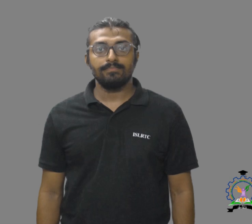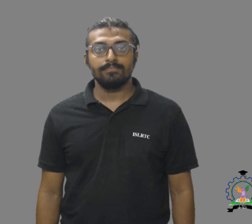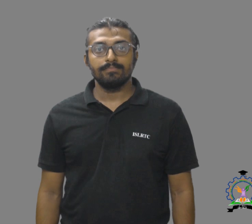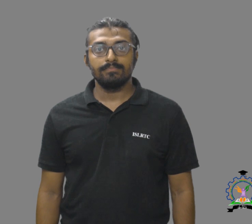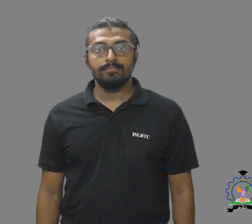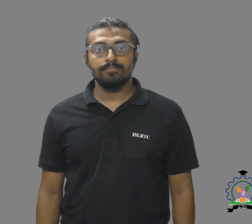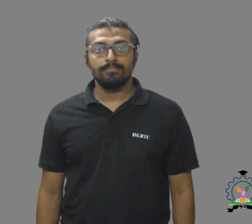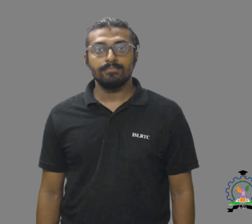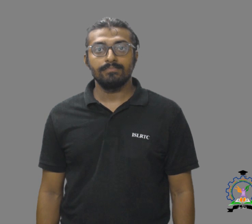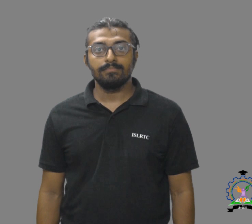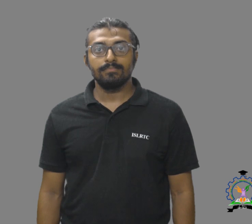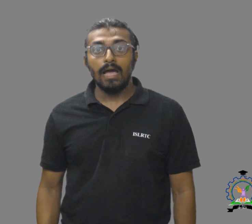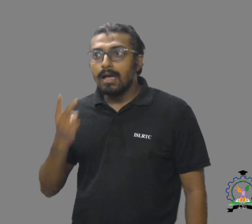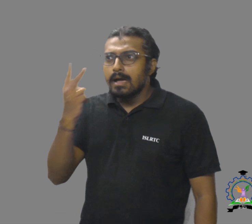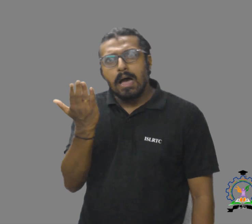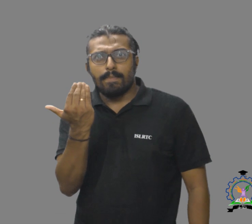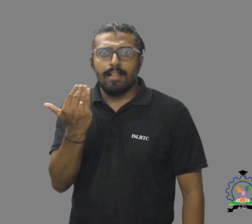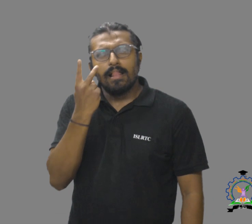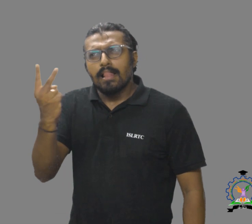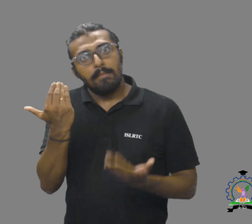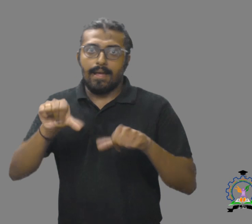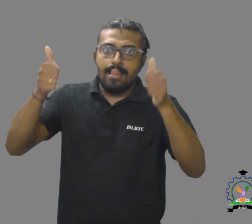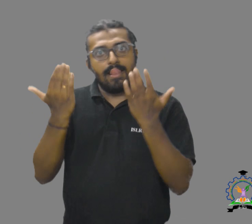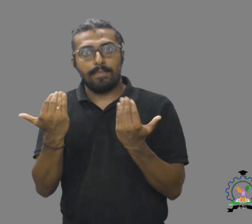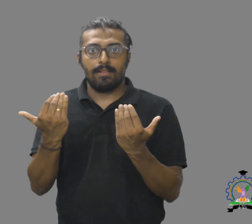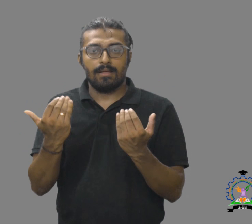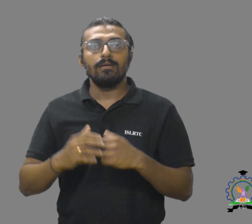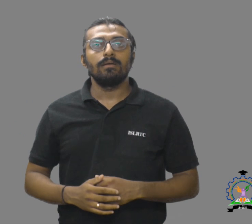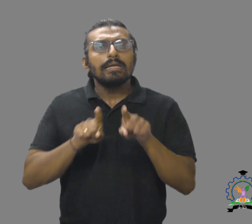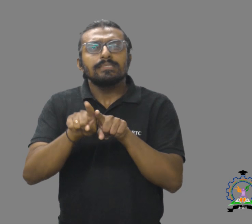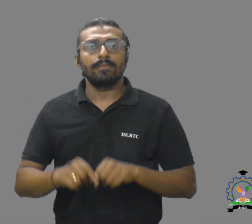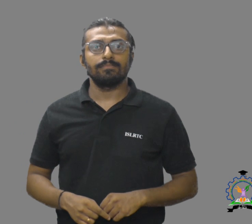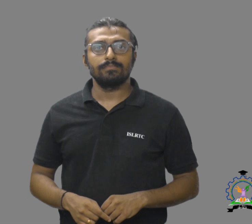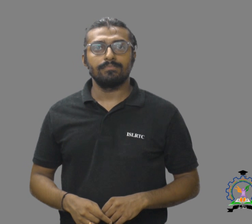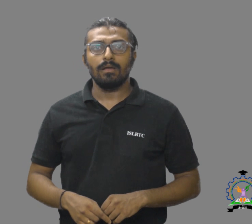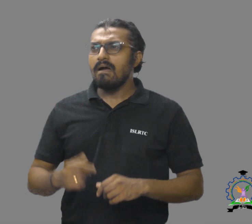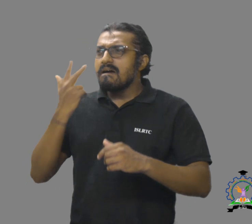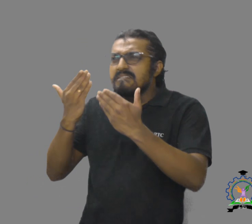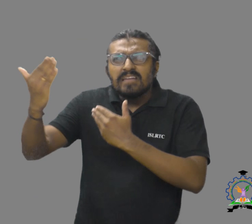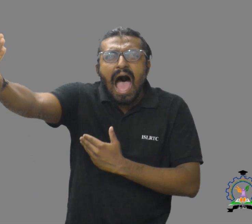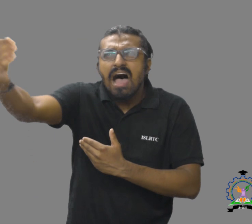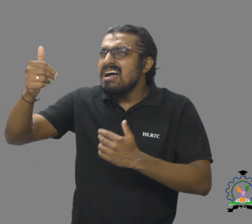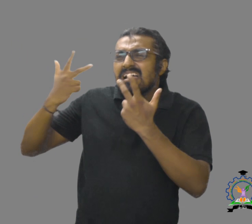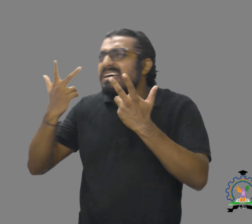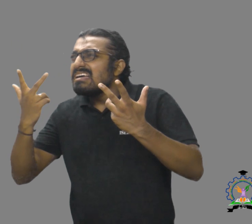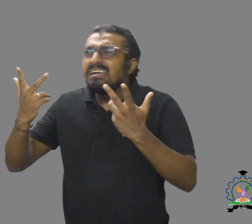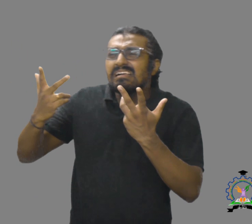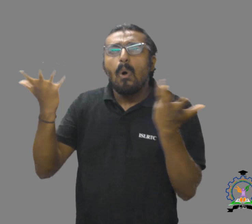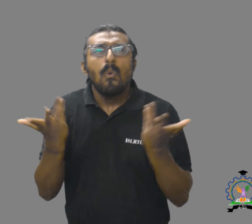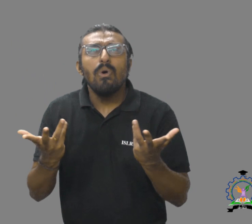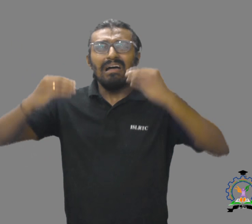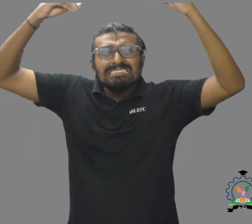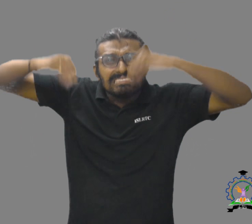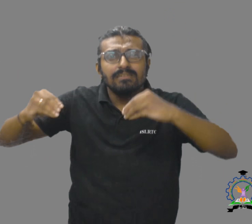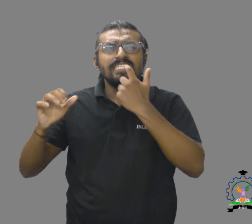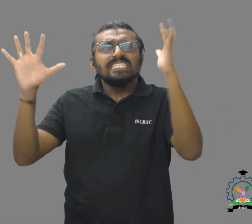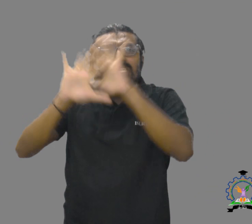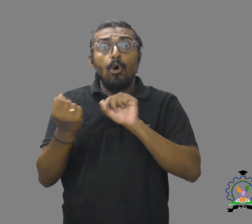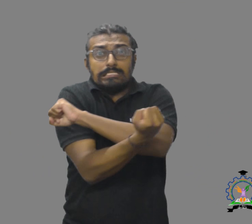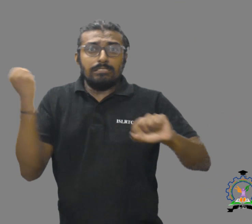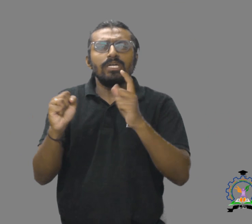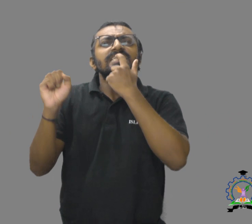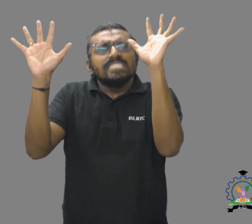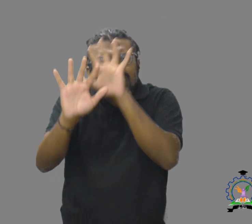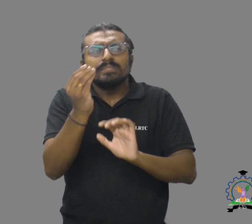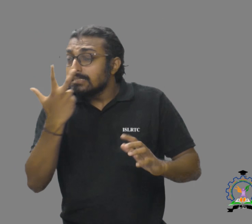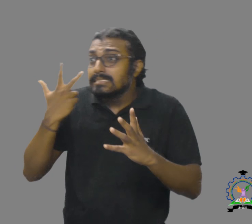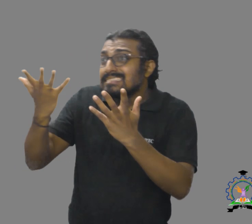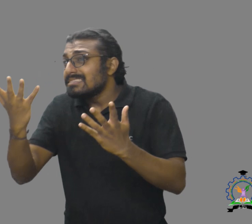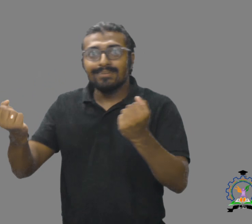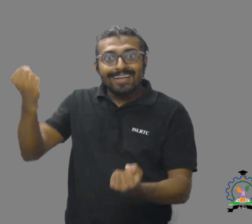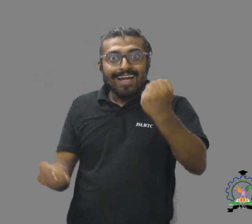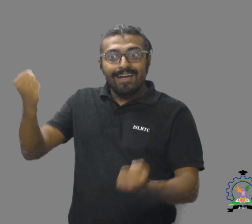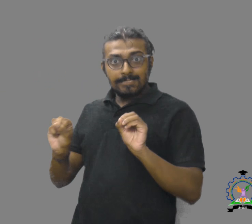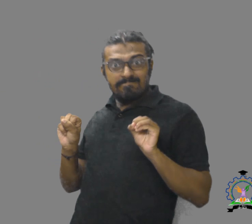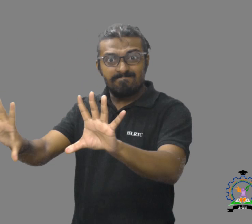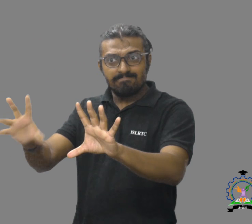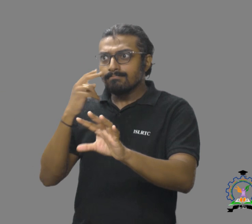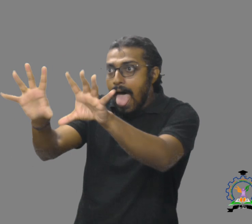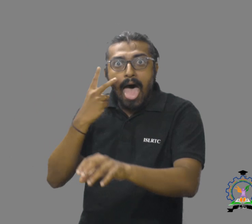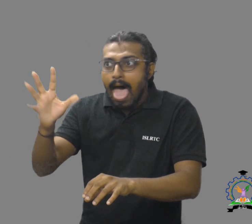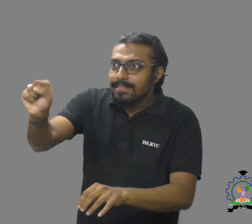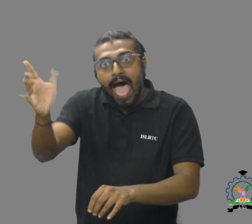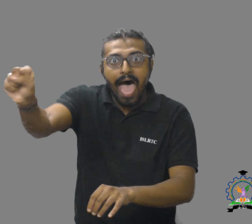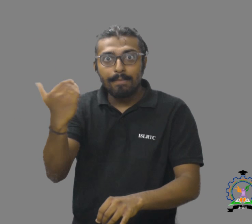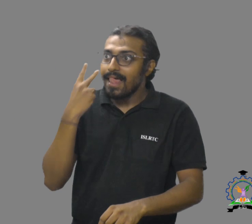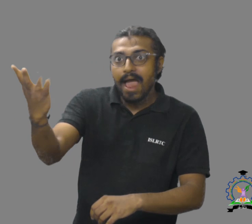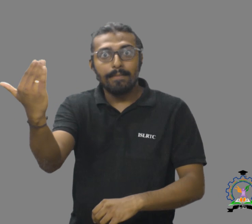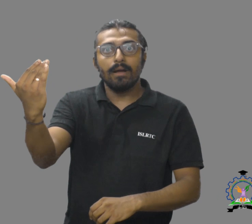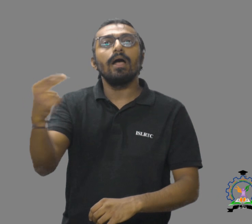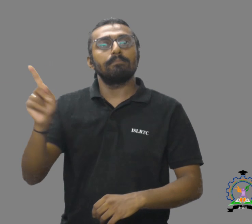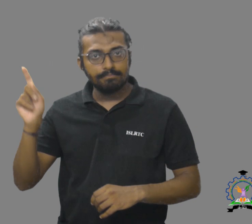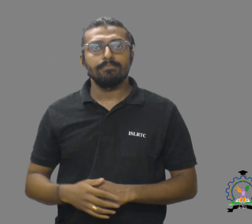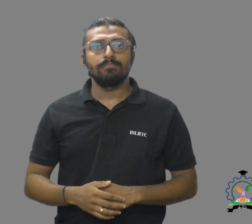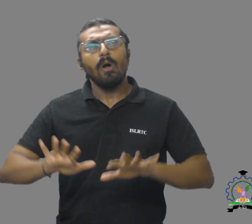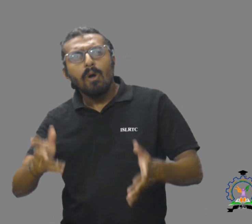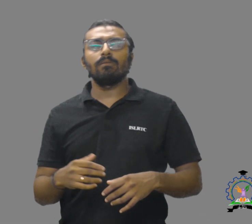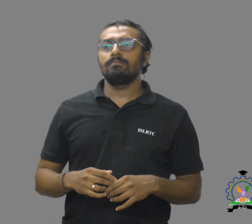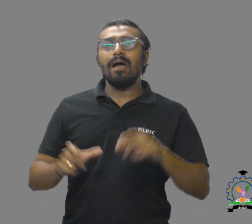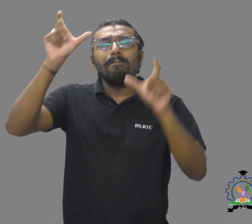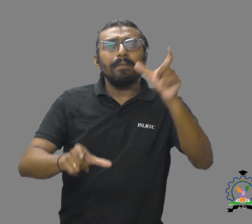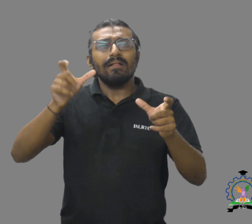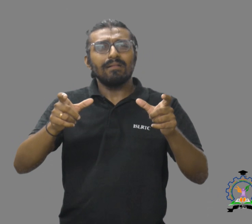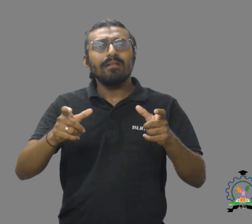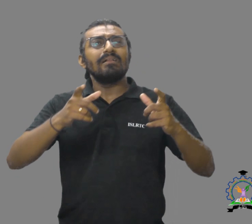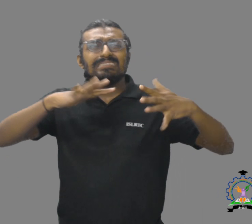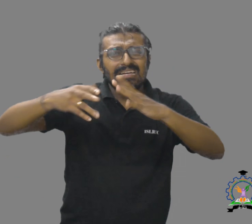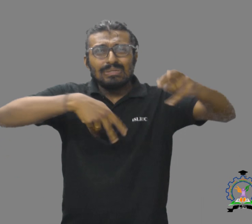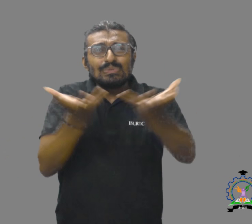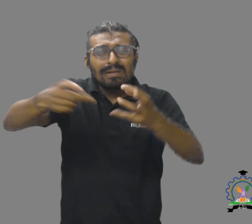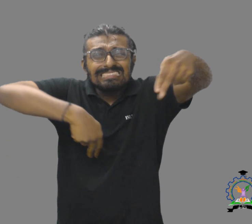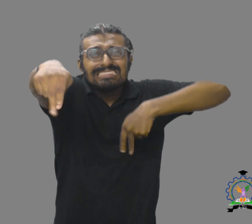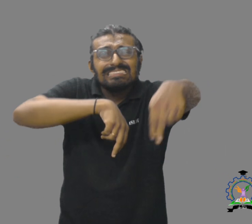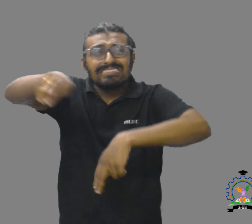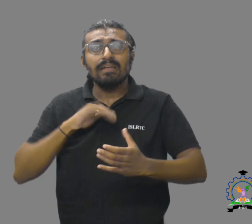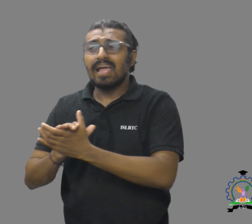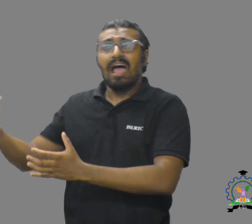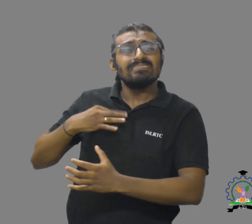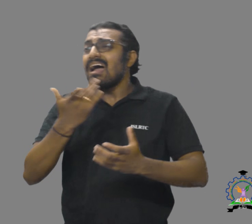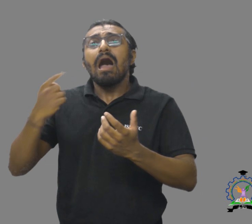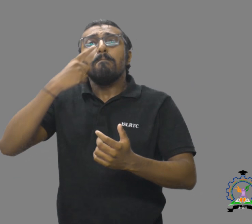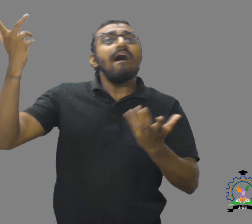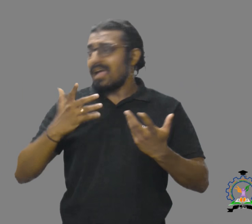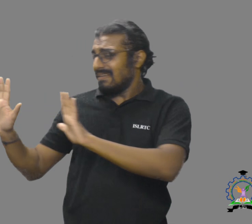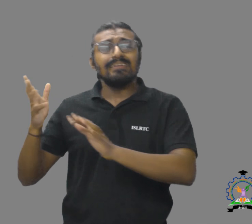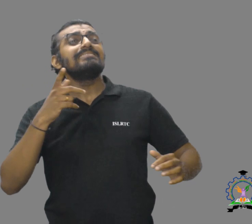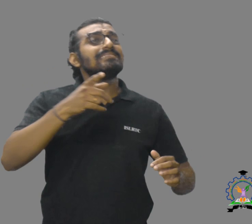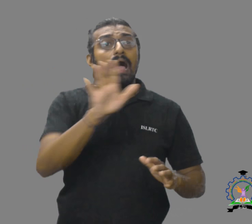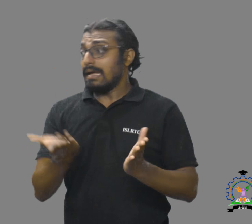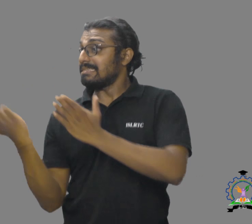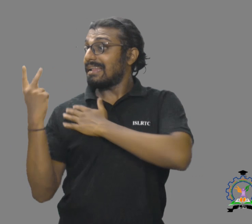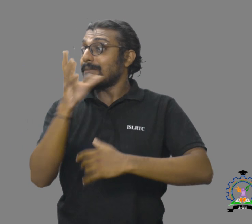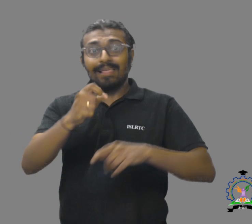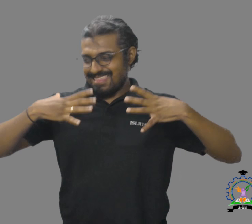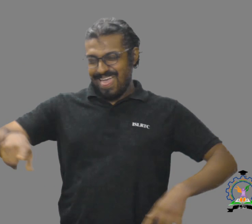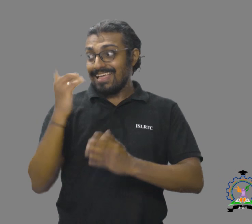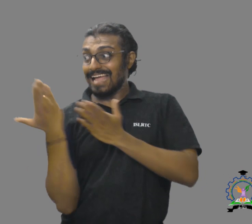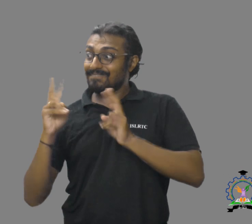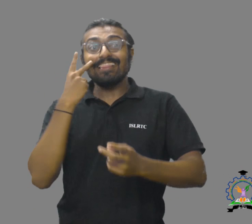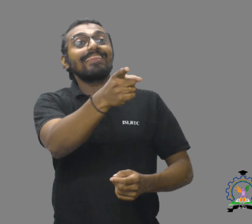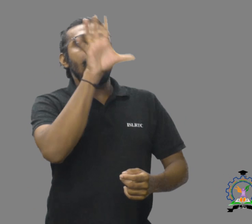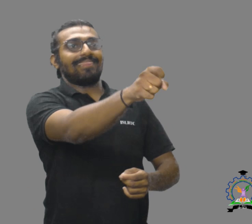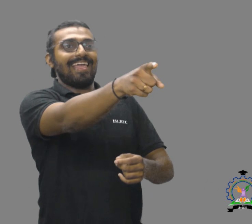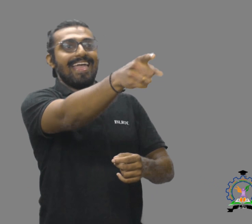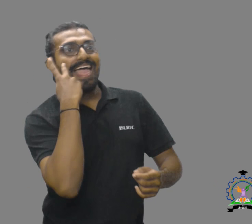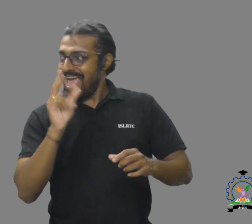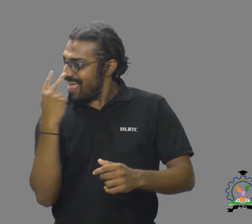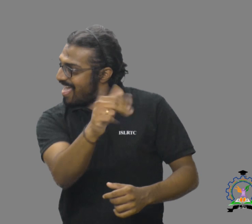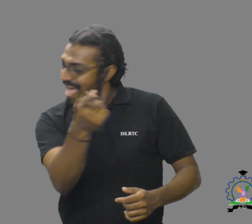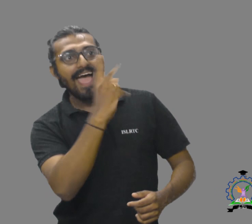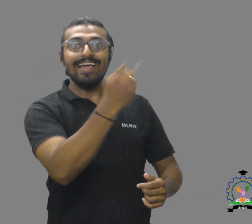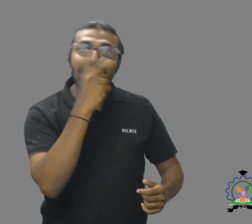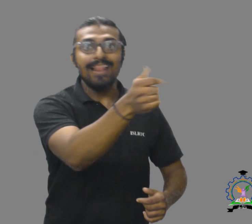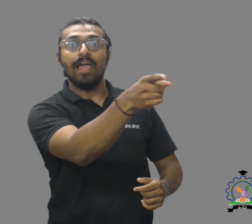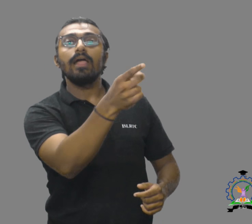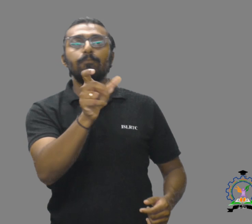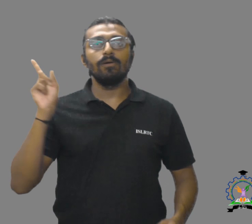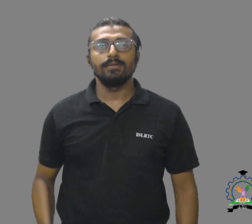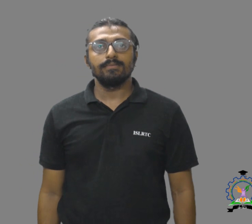Visible